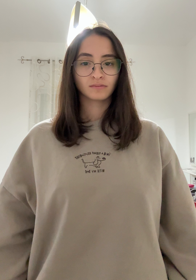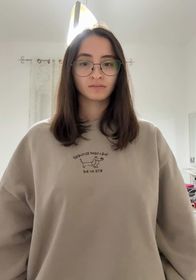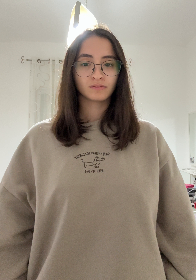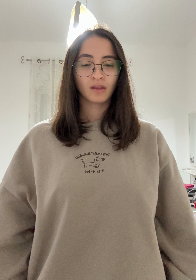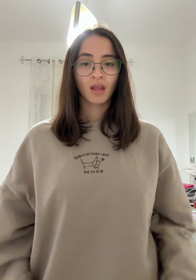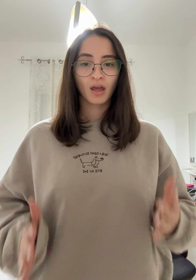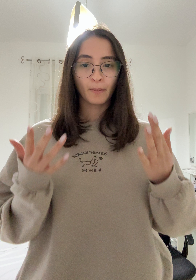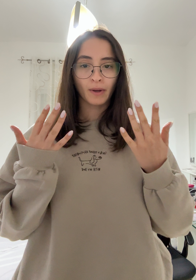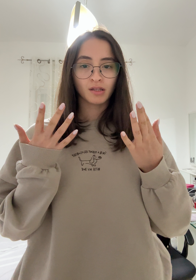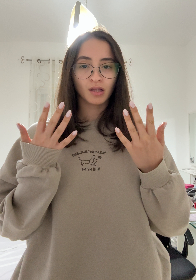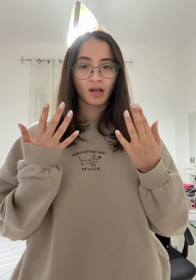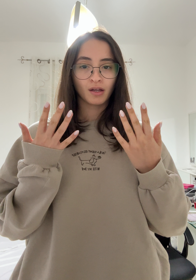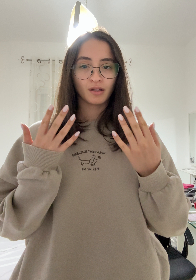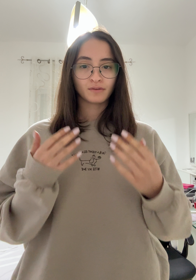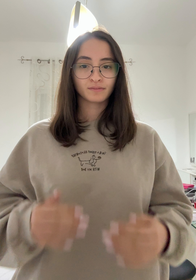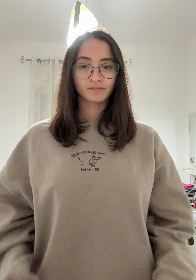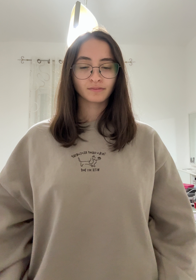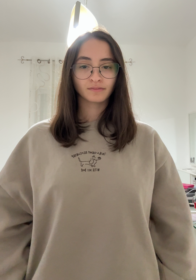מתי